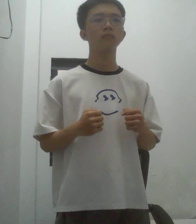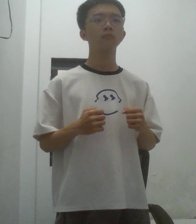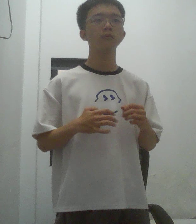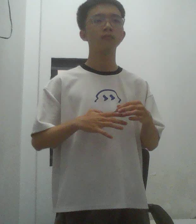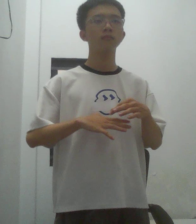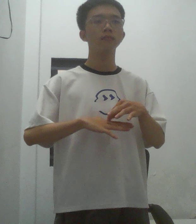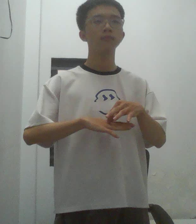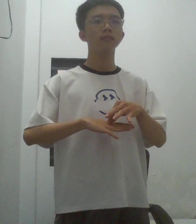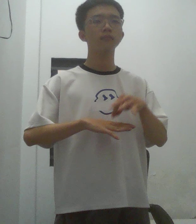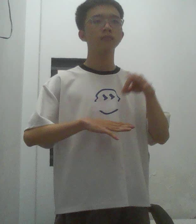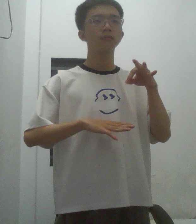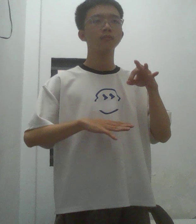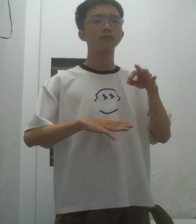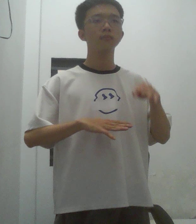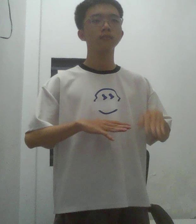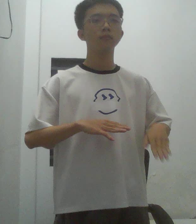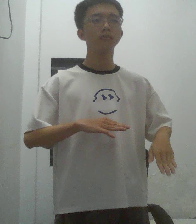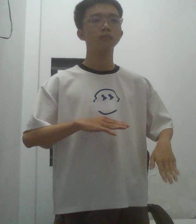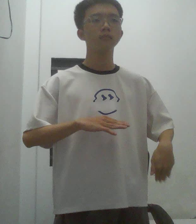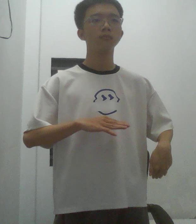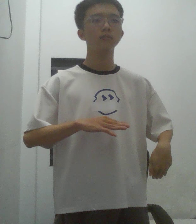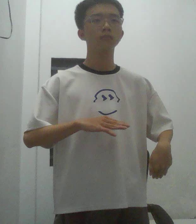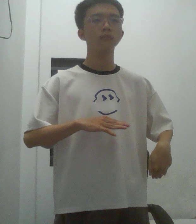tuan sau